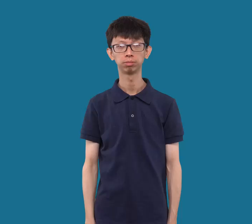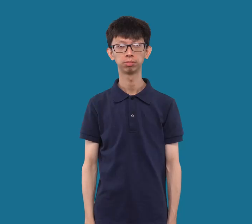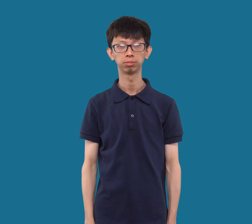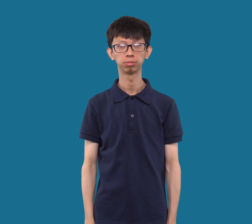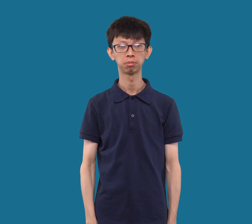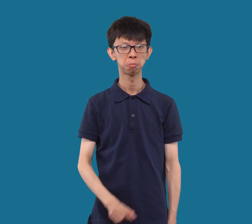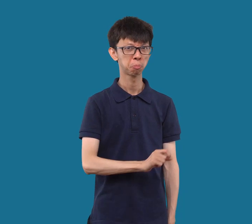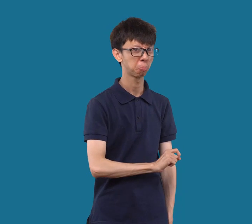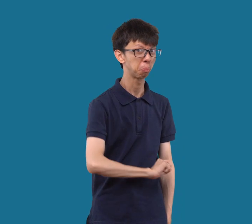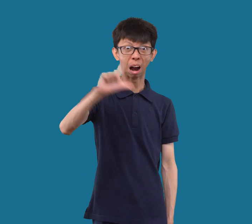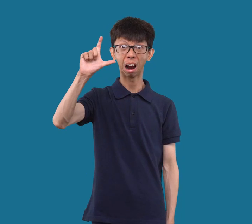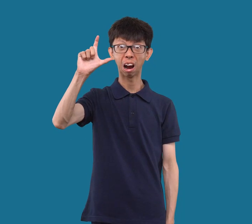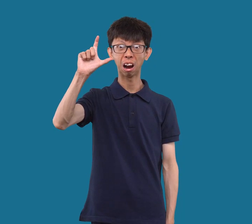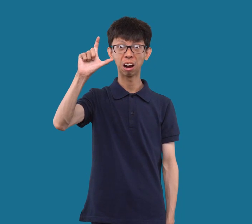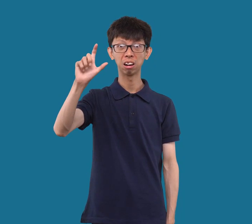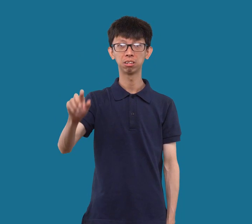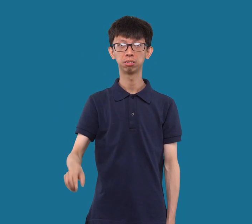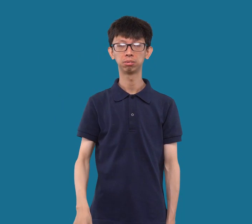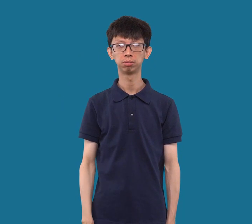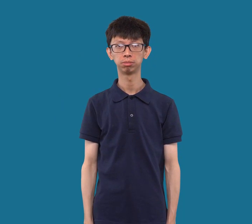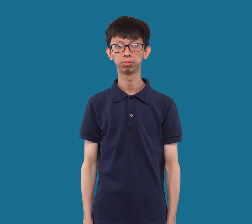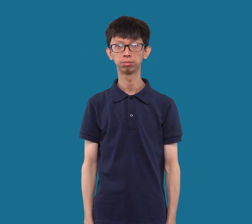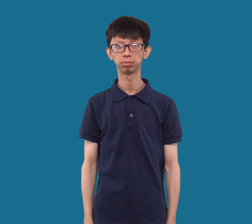đắt đỏ